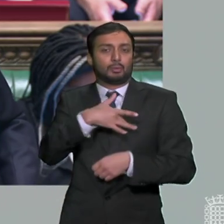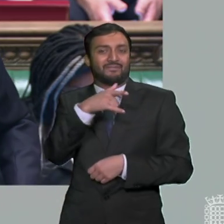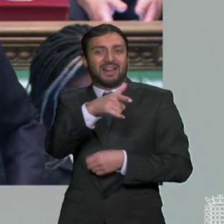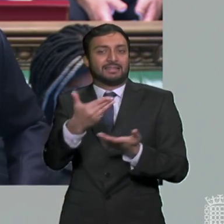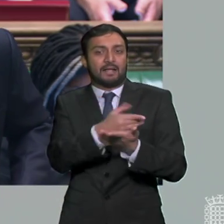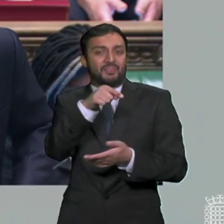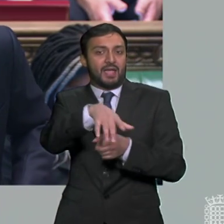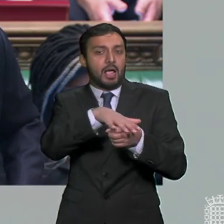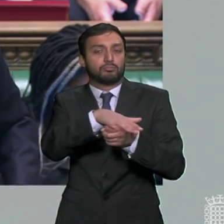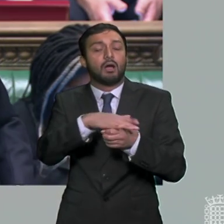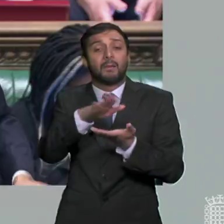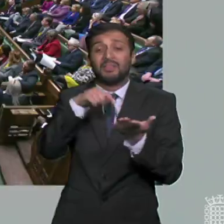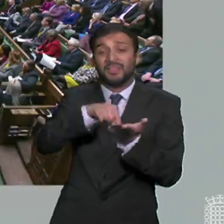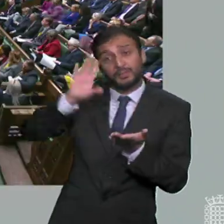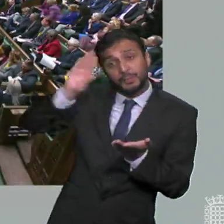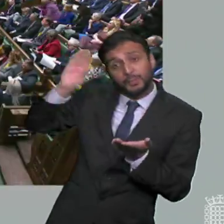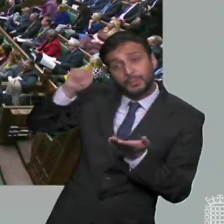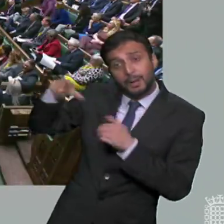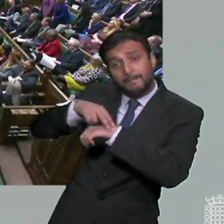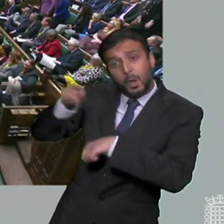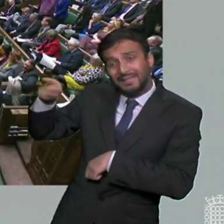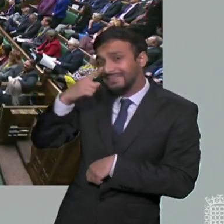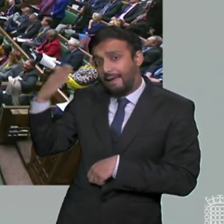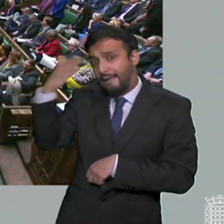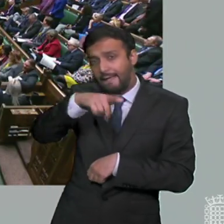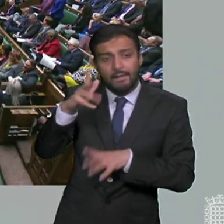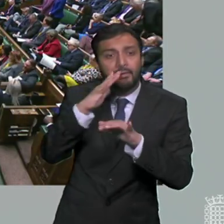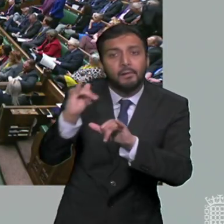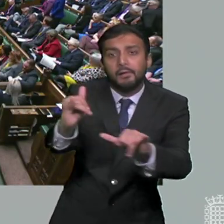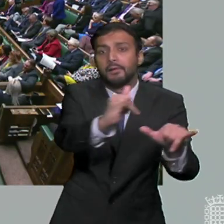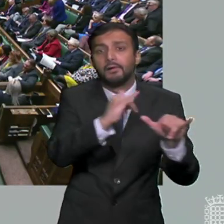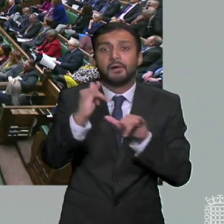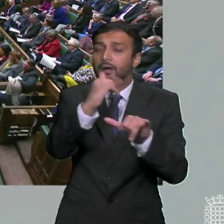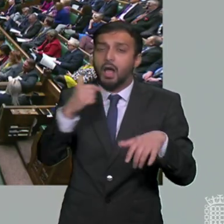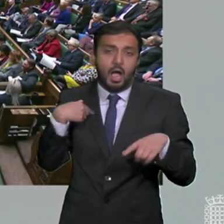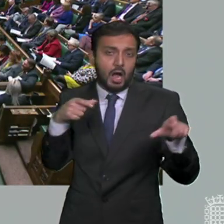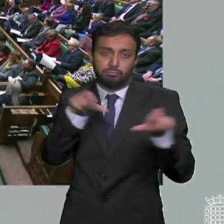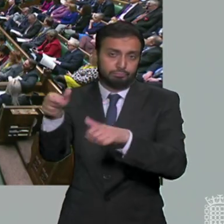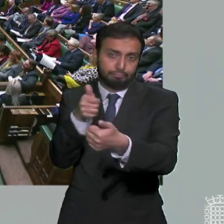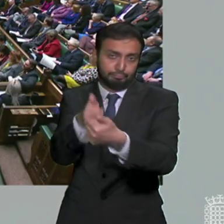I will continue to support her in her efforts.